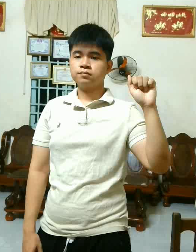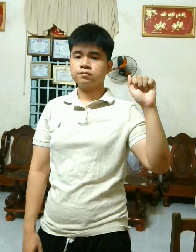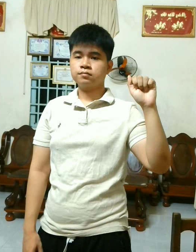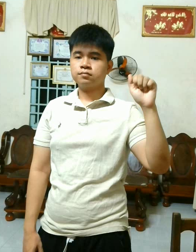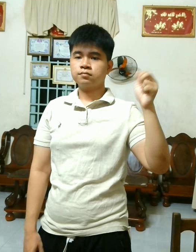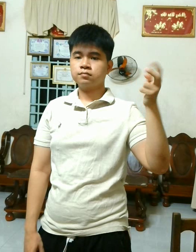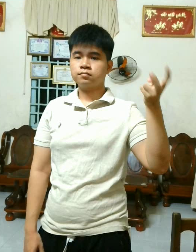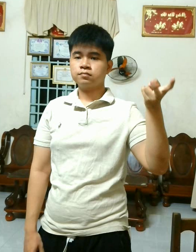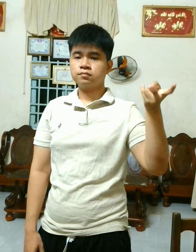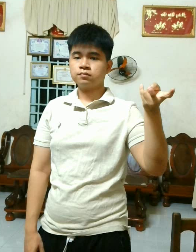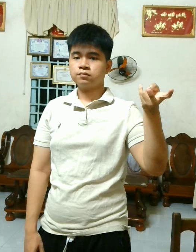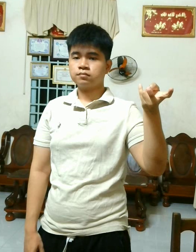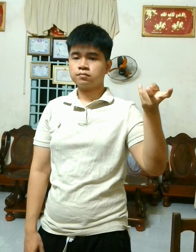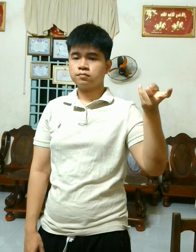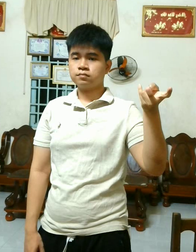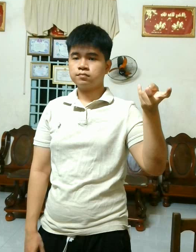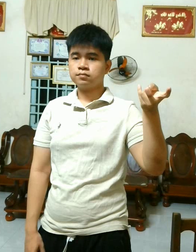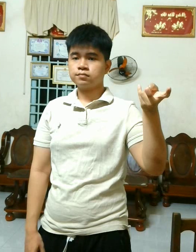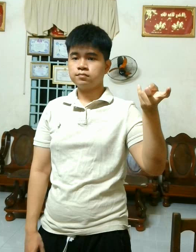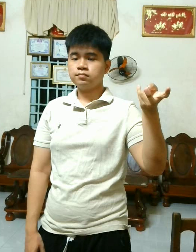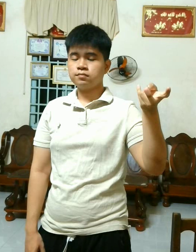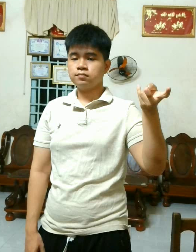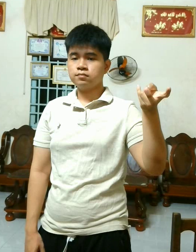ă